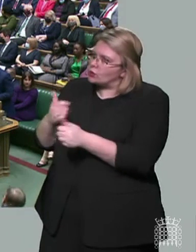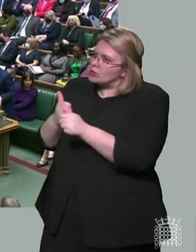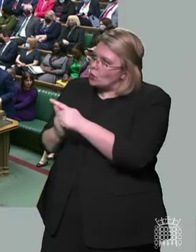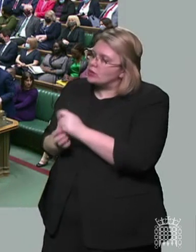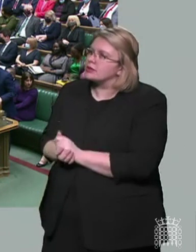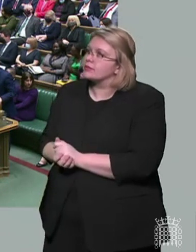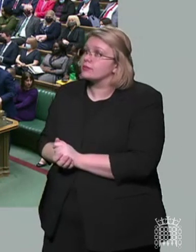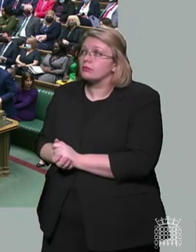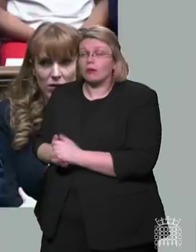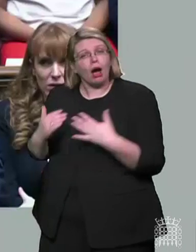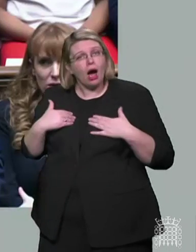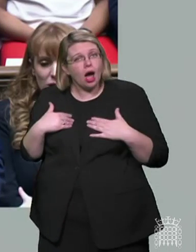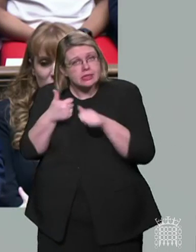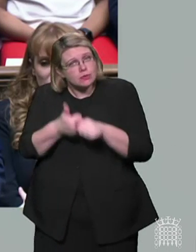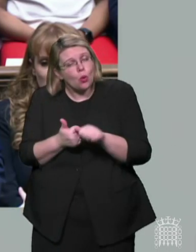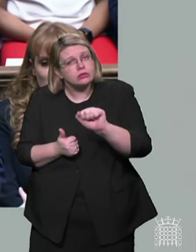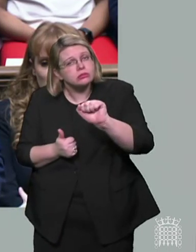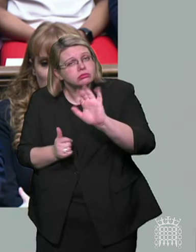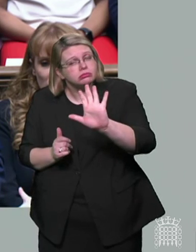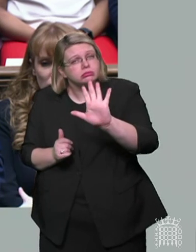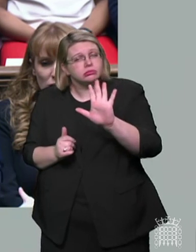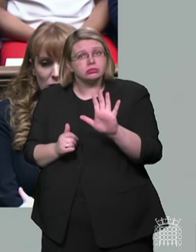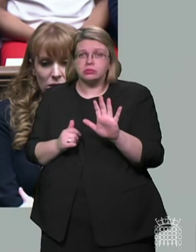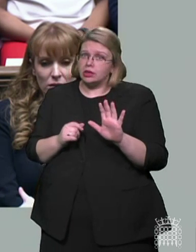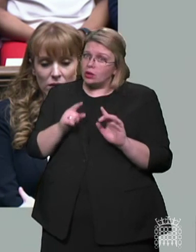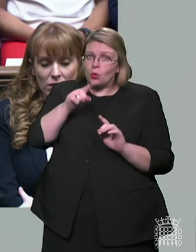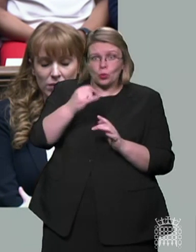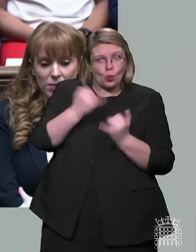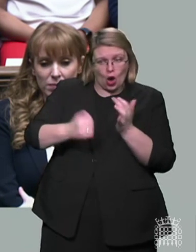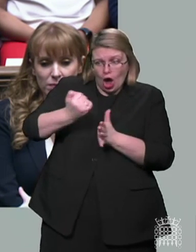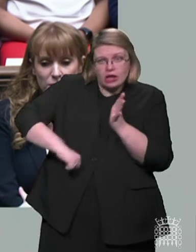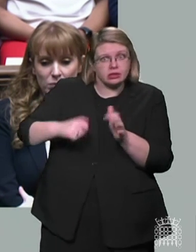It does have my support, and we will support it if it is used.